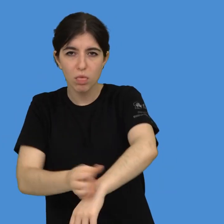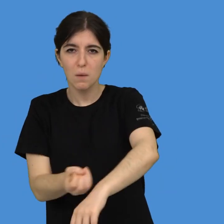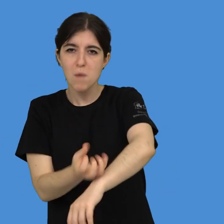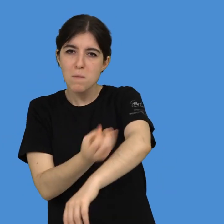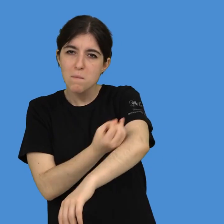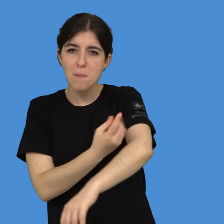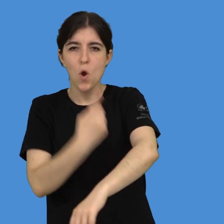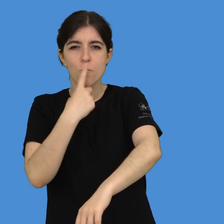crear